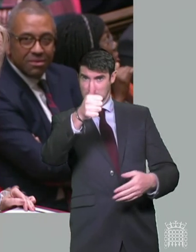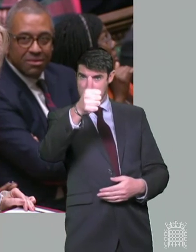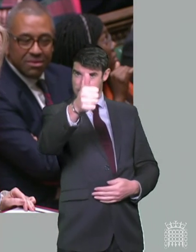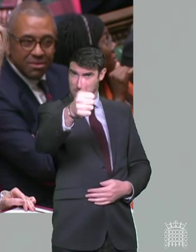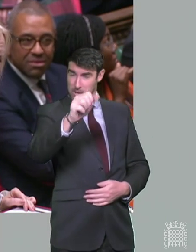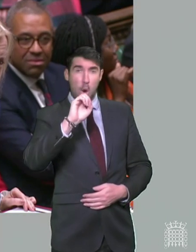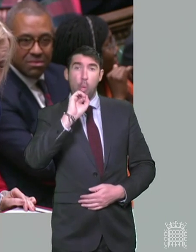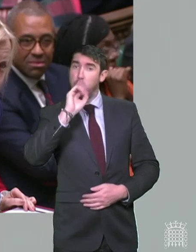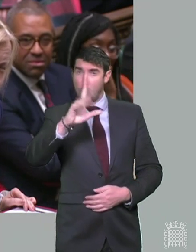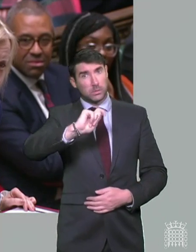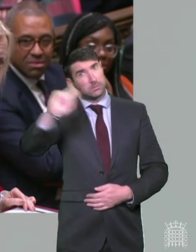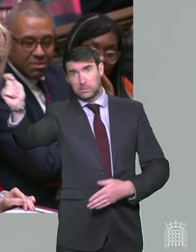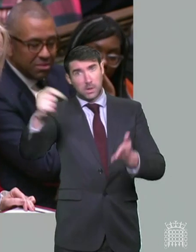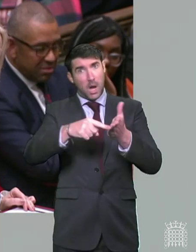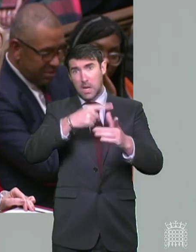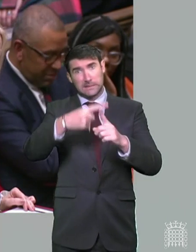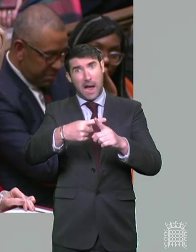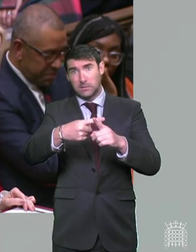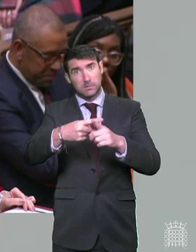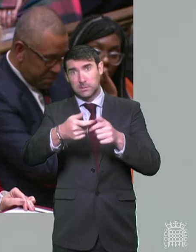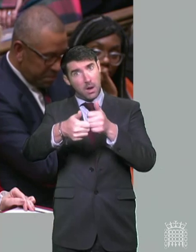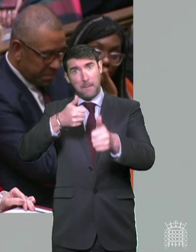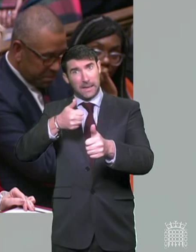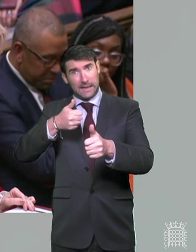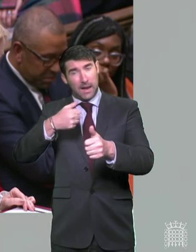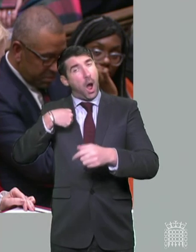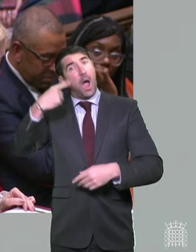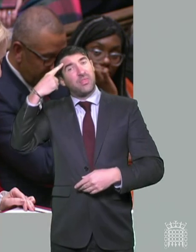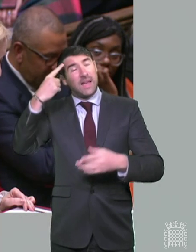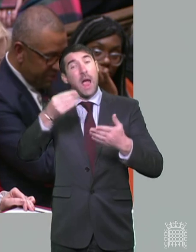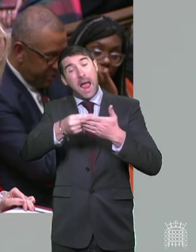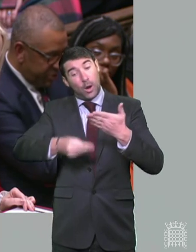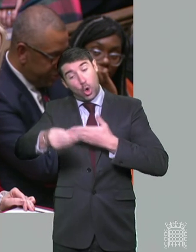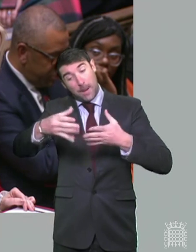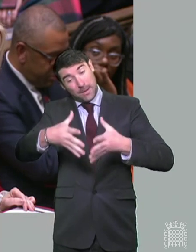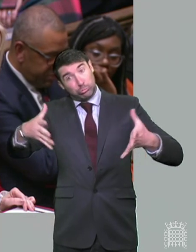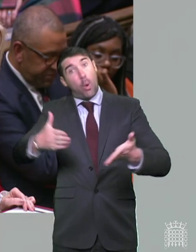I do not believe that we can tax our way to growth.